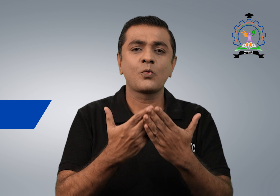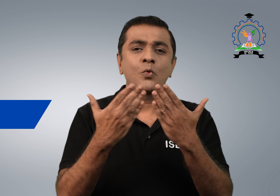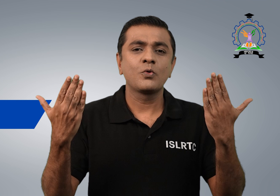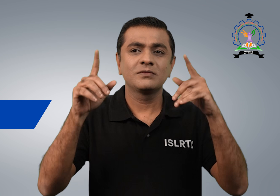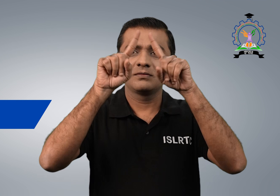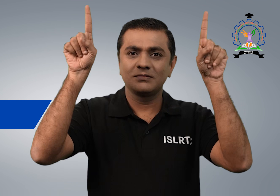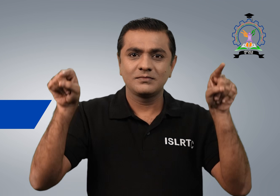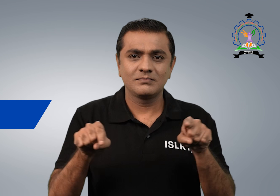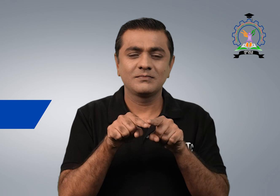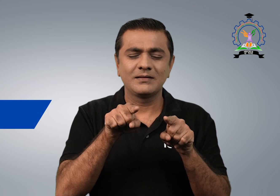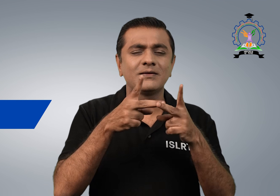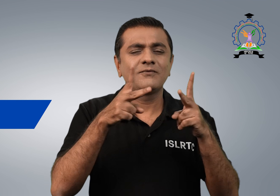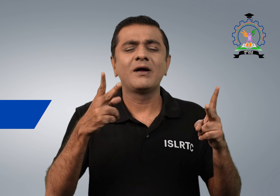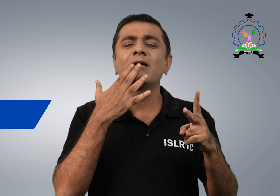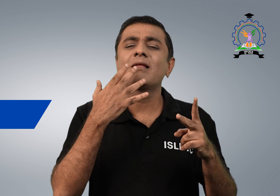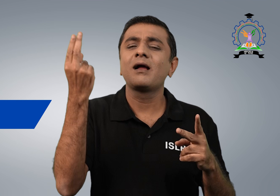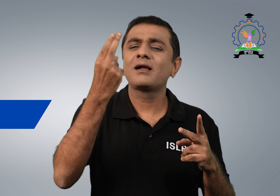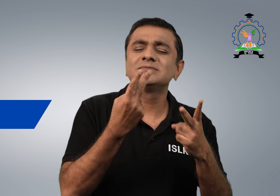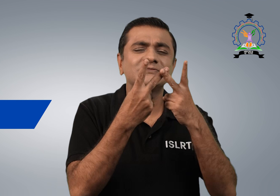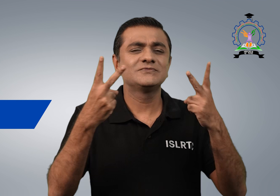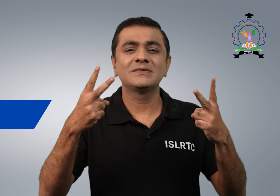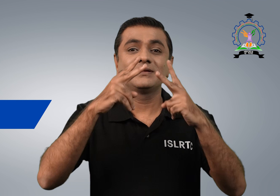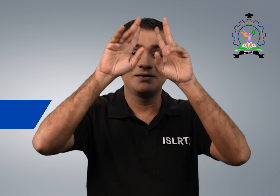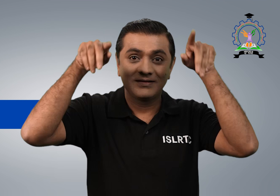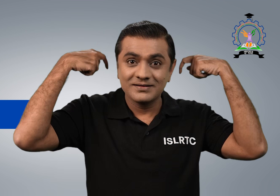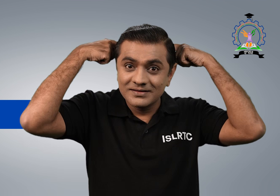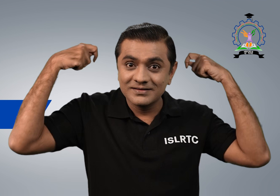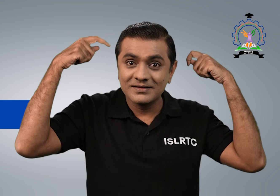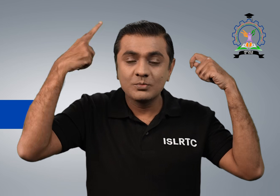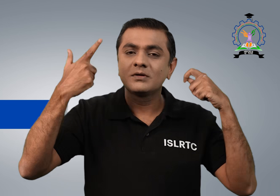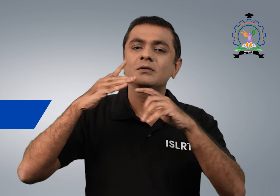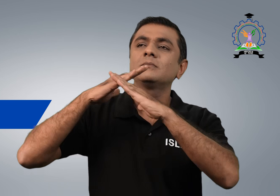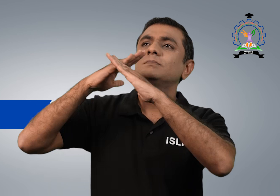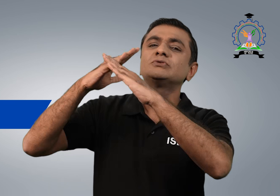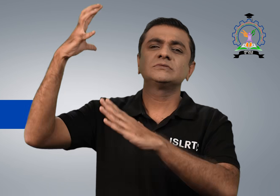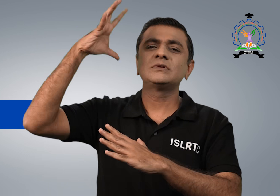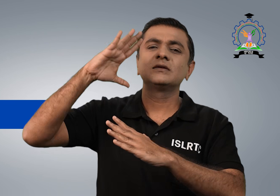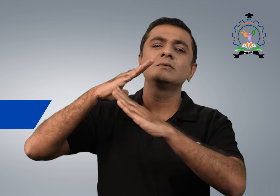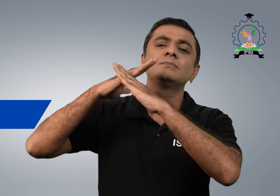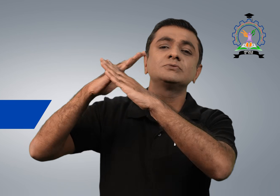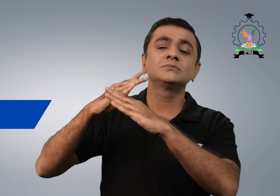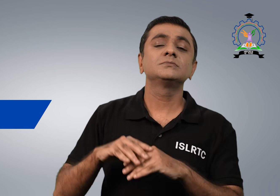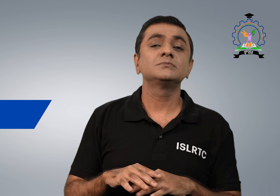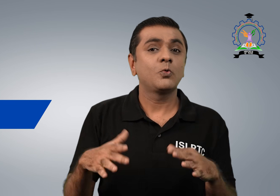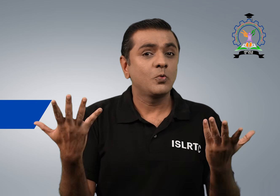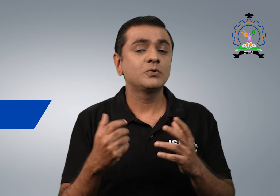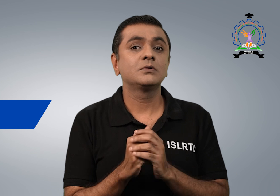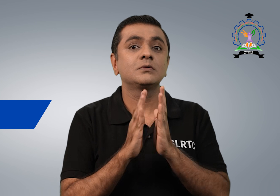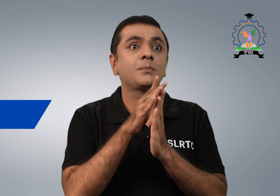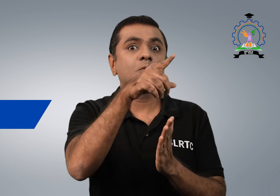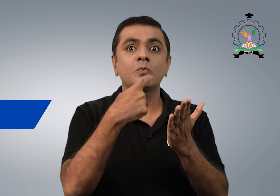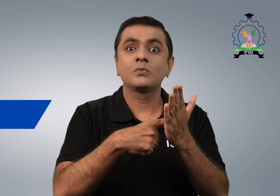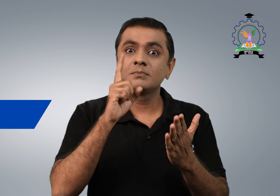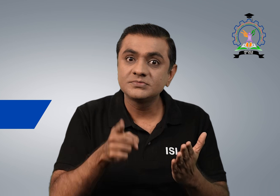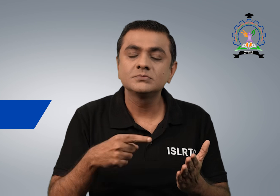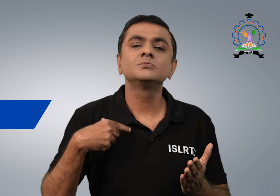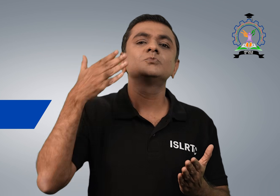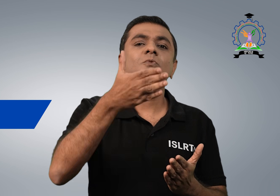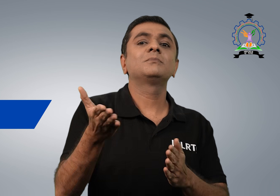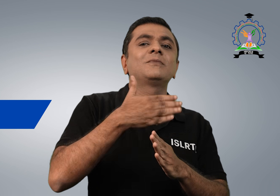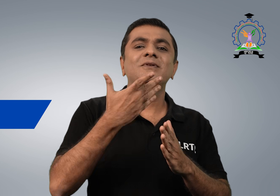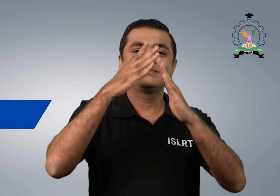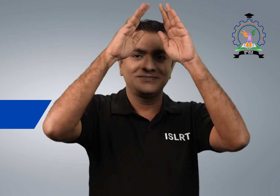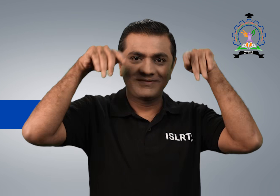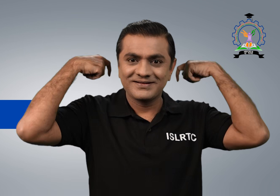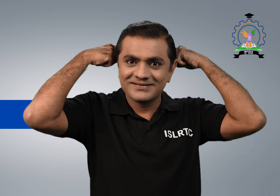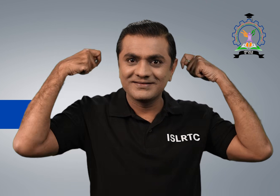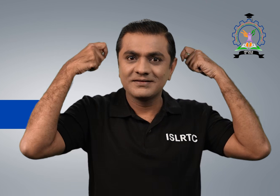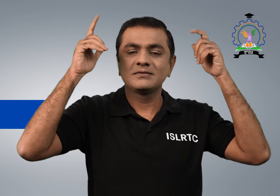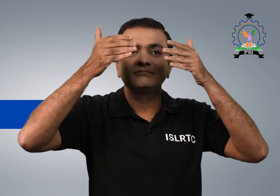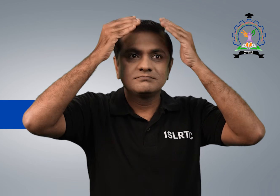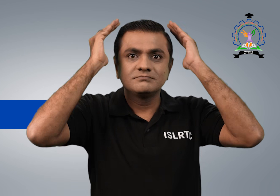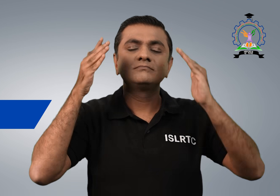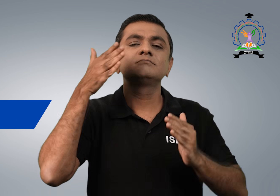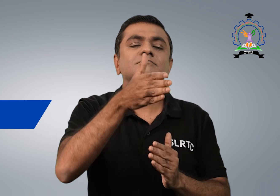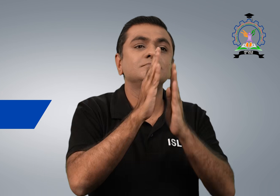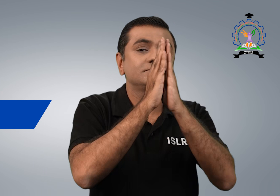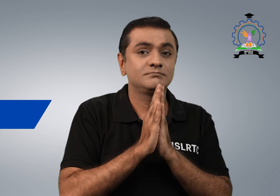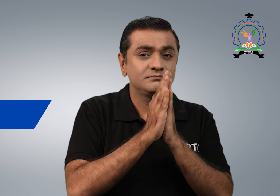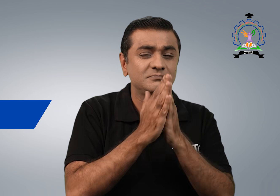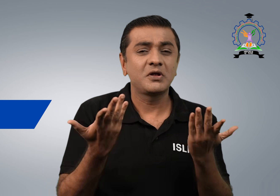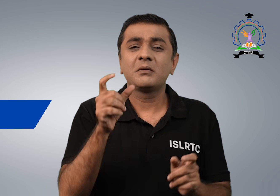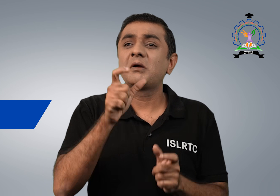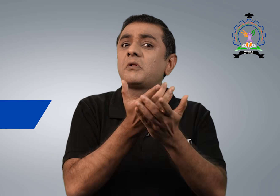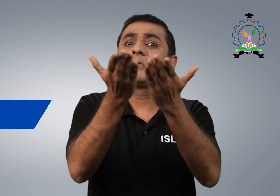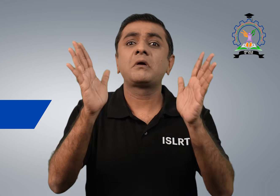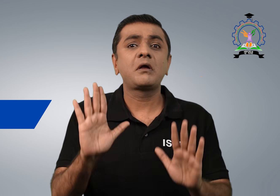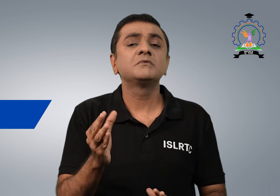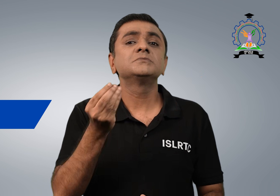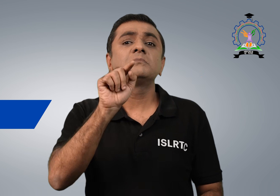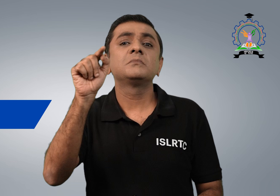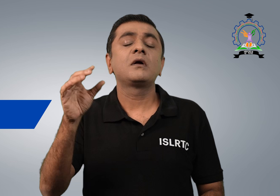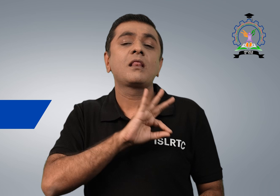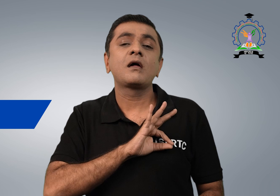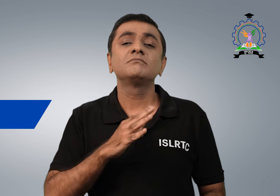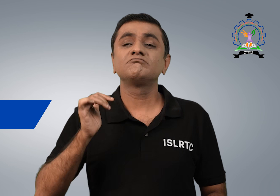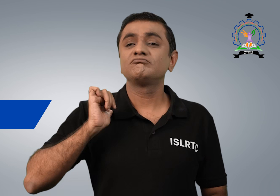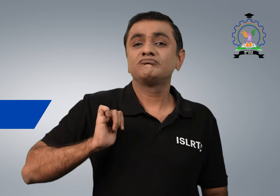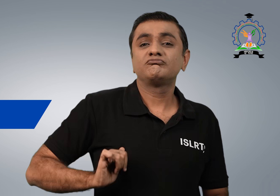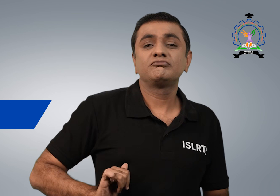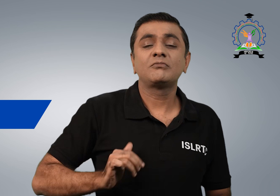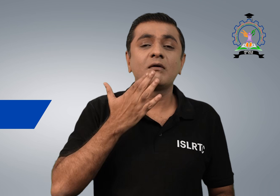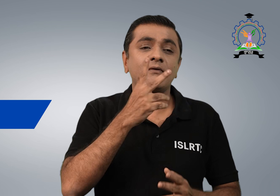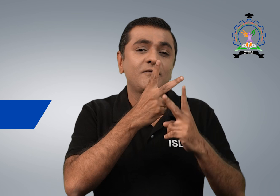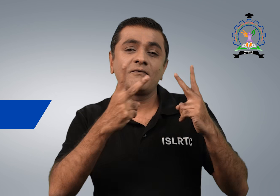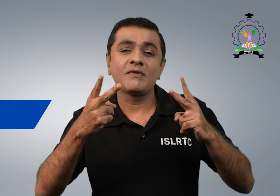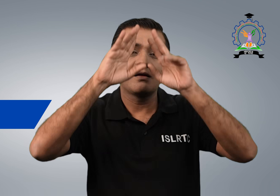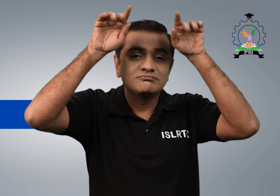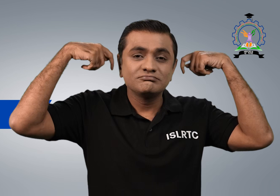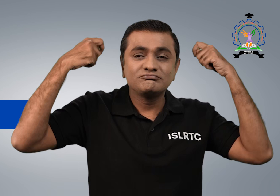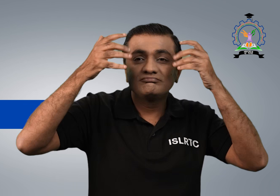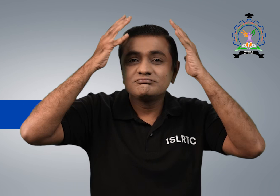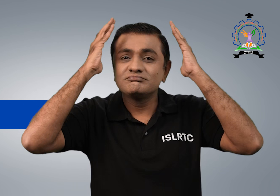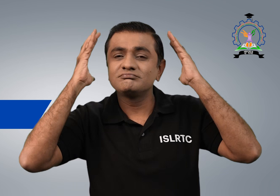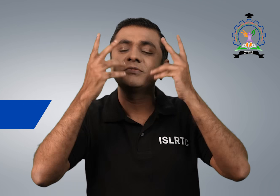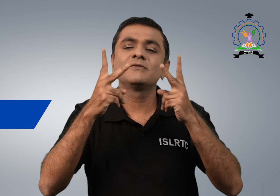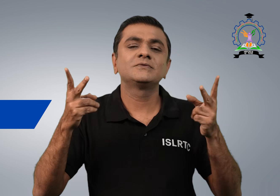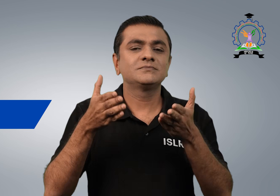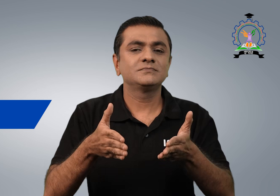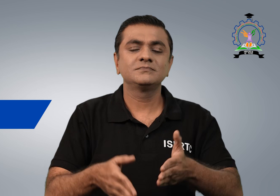It is a piece of cloth in various colours and designs, worn on the head to protect from sun or to cover the head while visiting a temple. Some people like to wear a bandana as a fashion accessory.